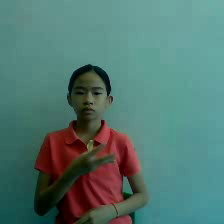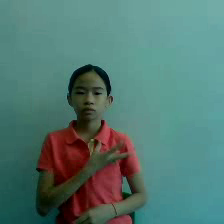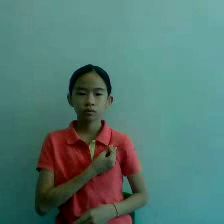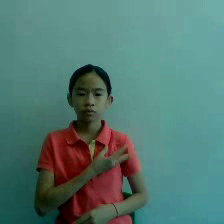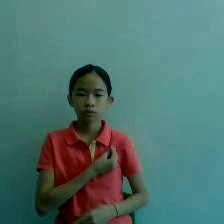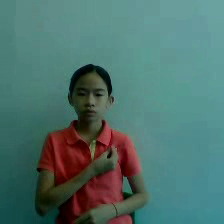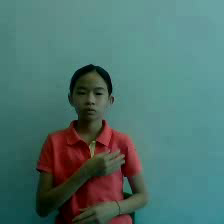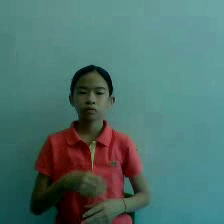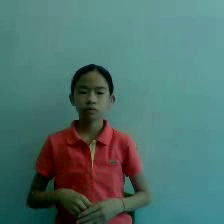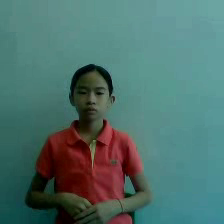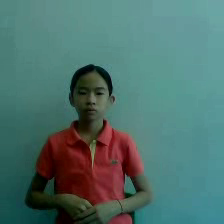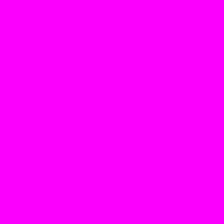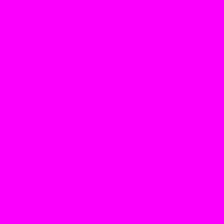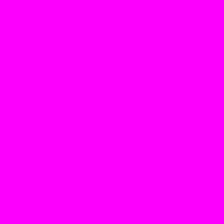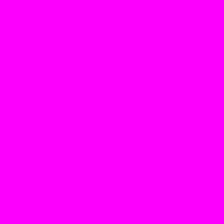Xúc động